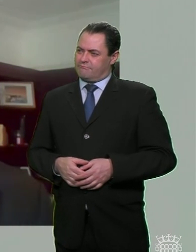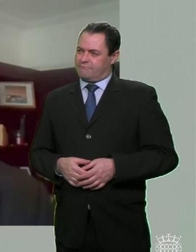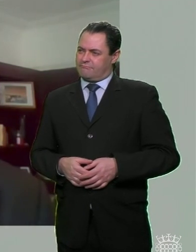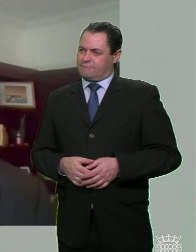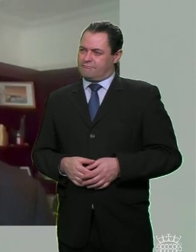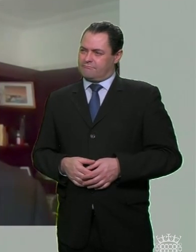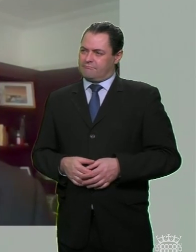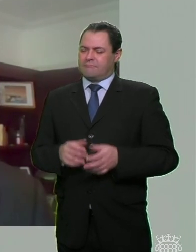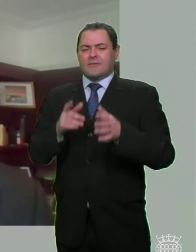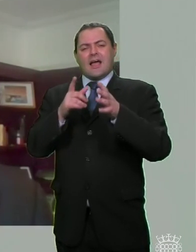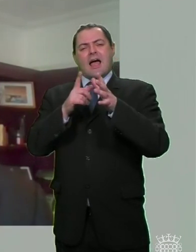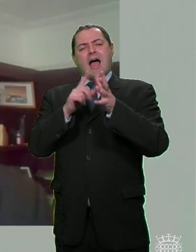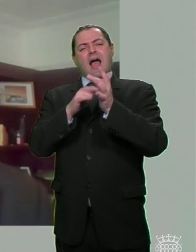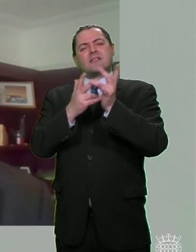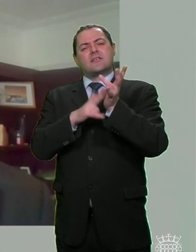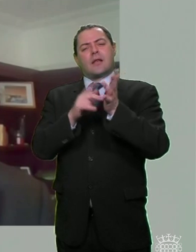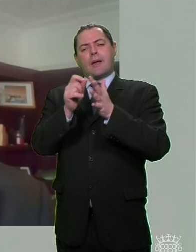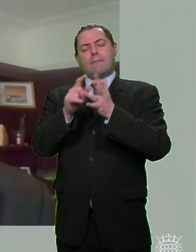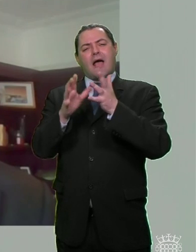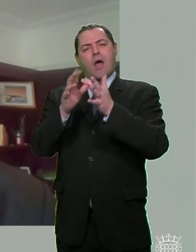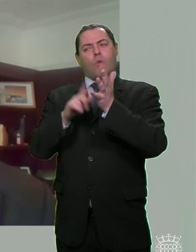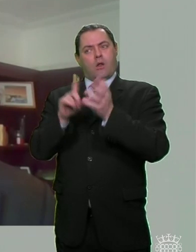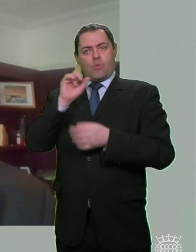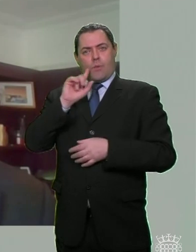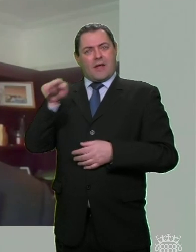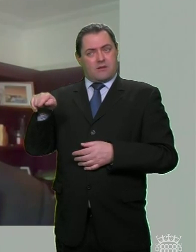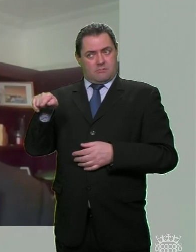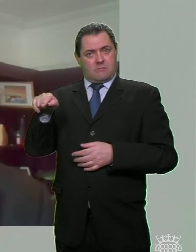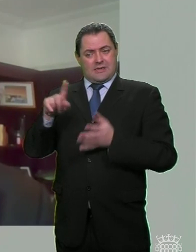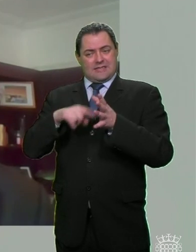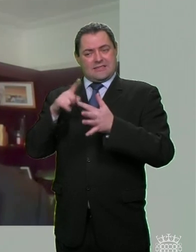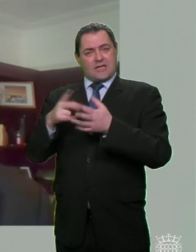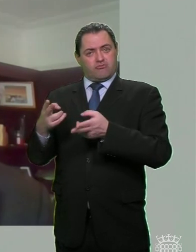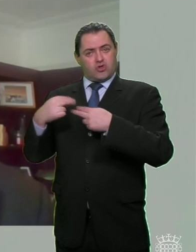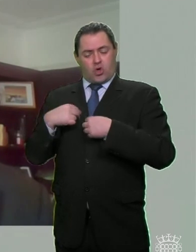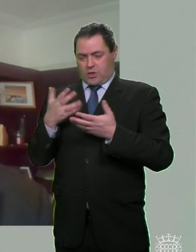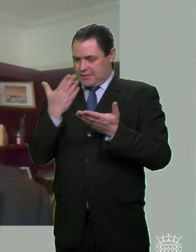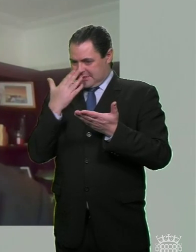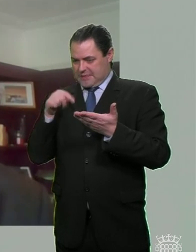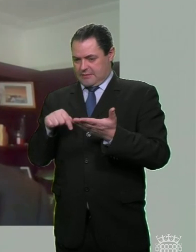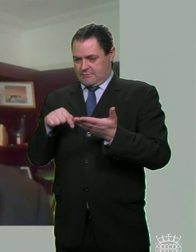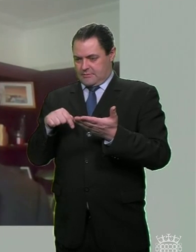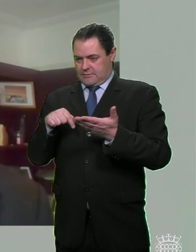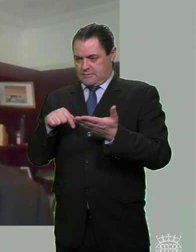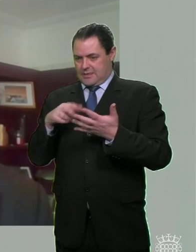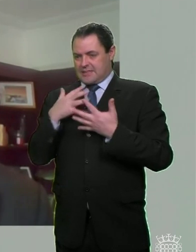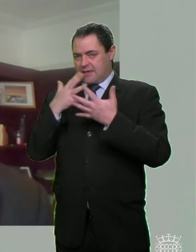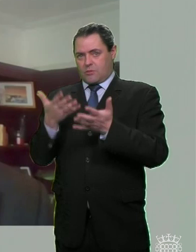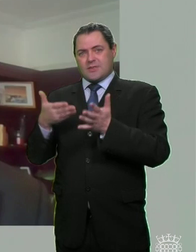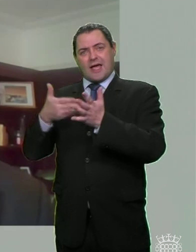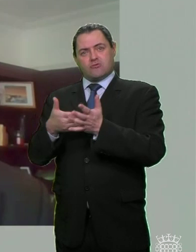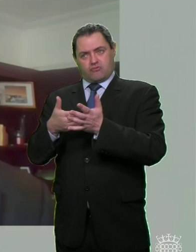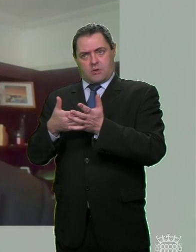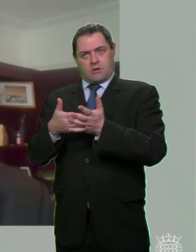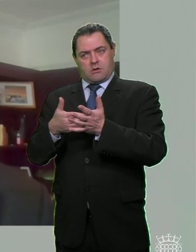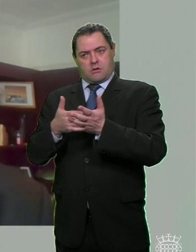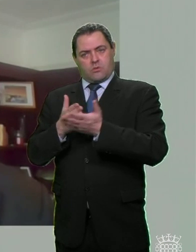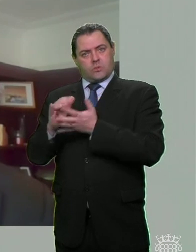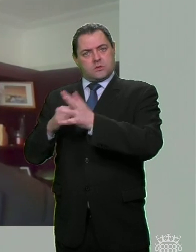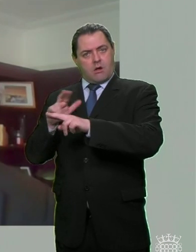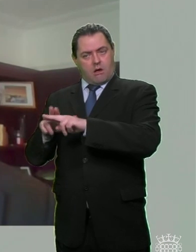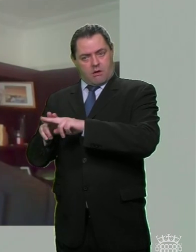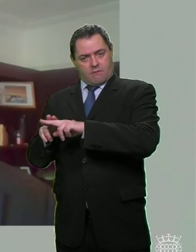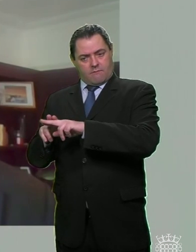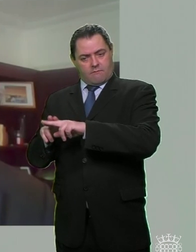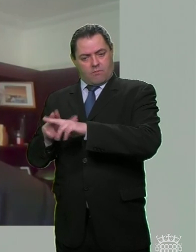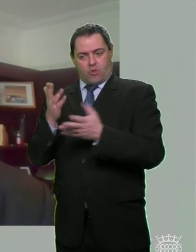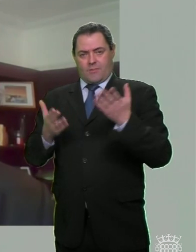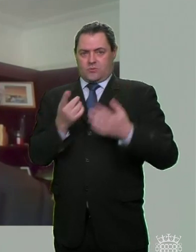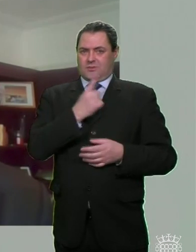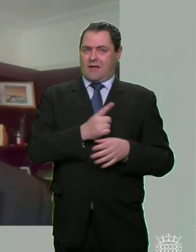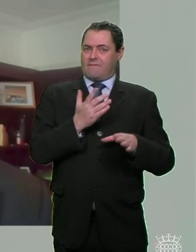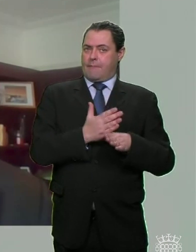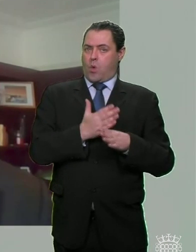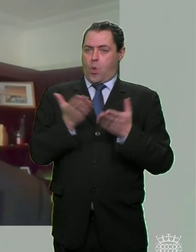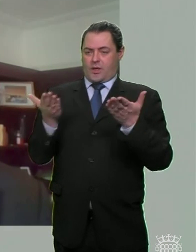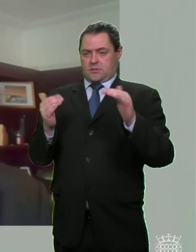Alison Powell’s tax return showed that she was paid £10 more as an employee than her earnings in self- employment.